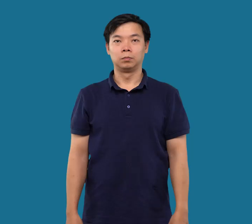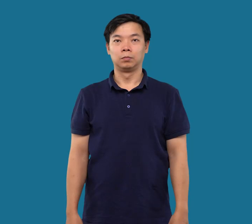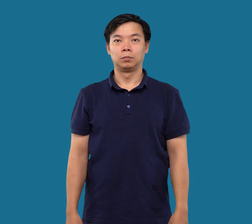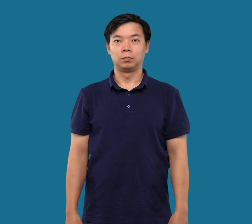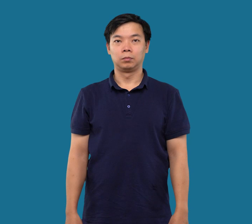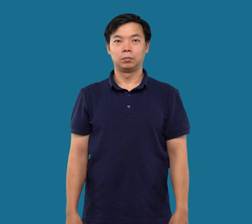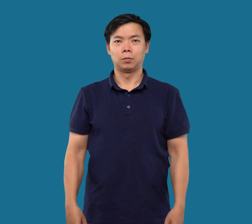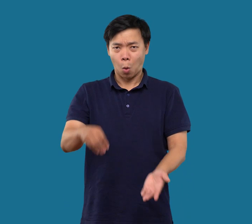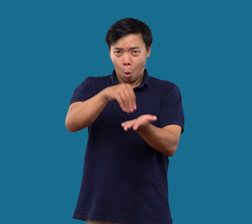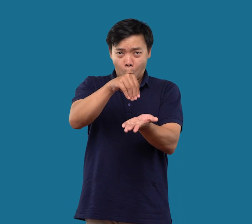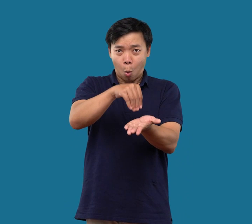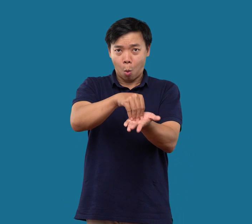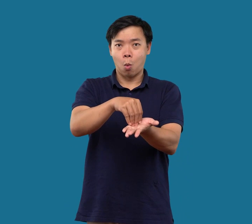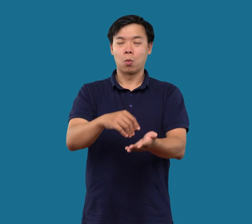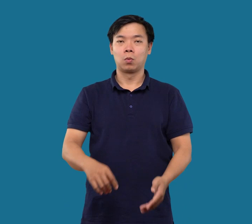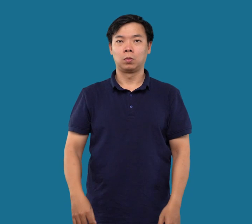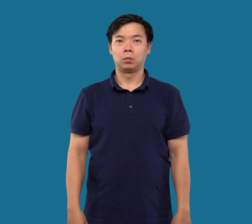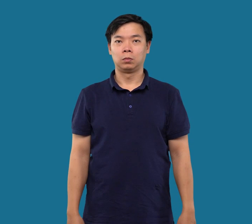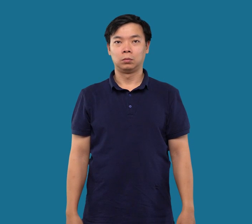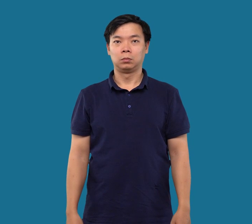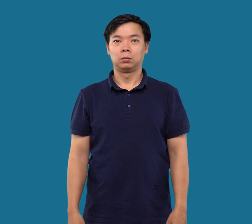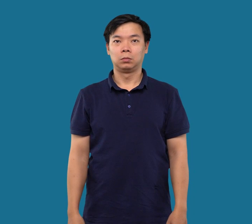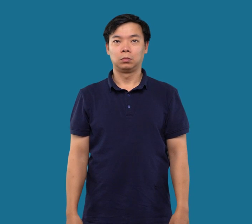tồn tại